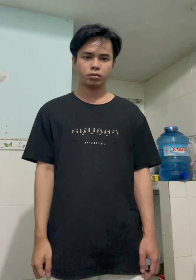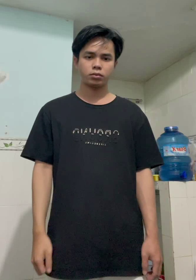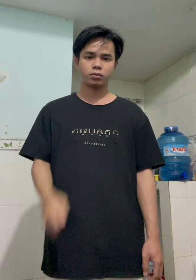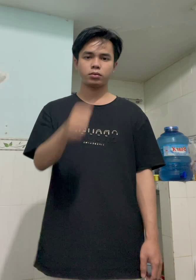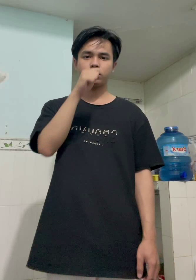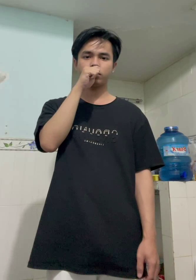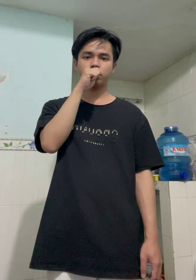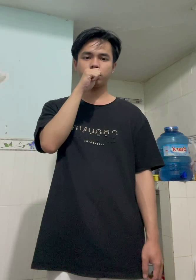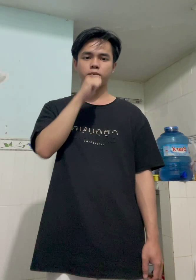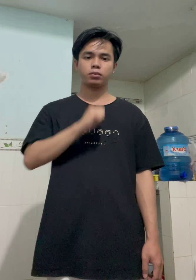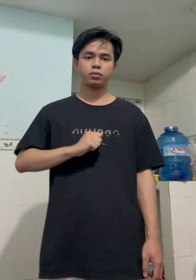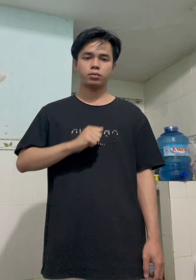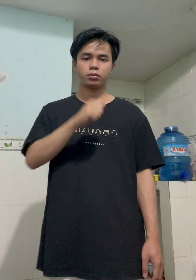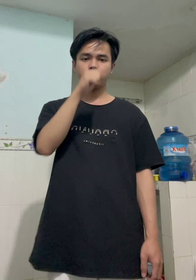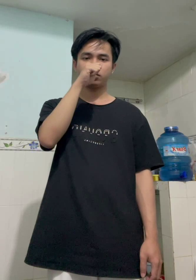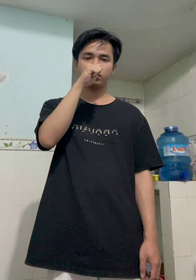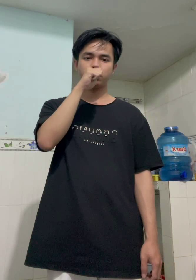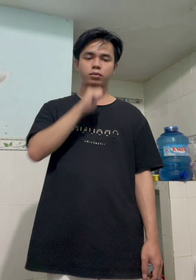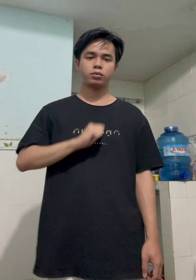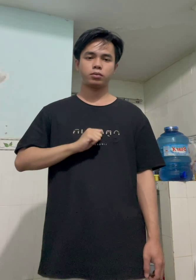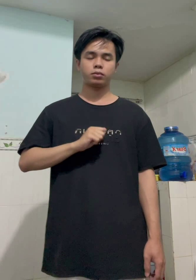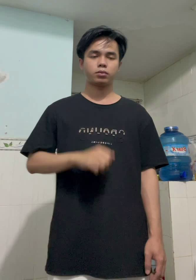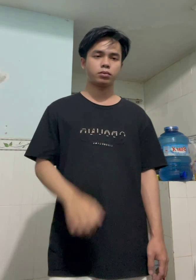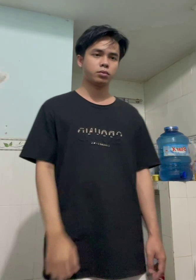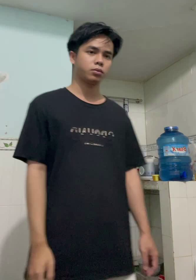dong y